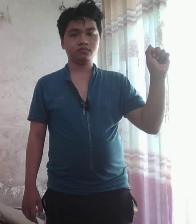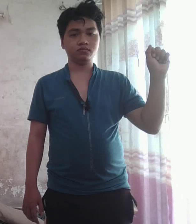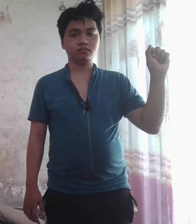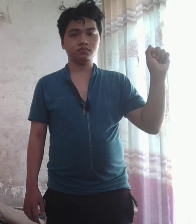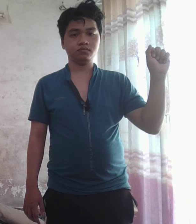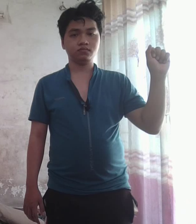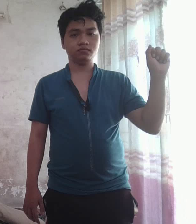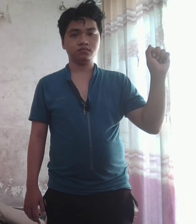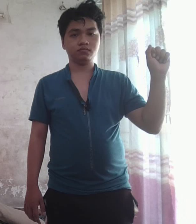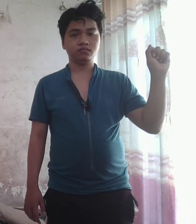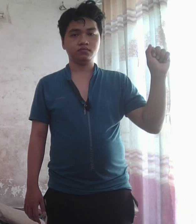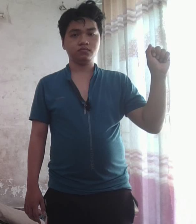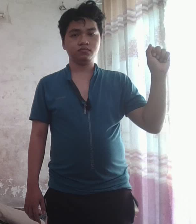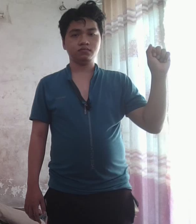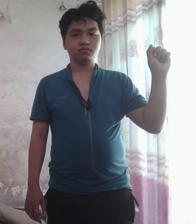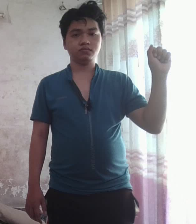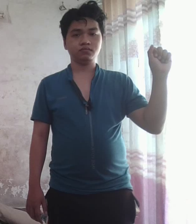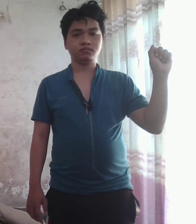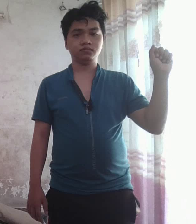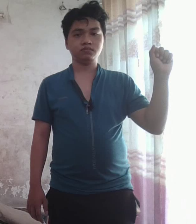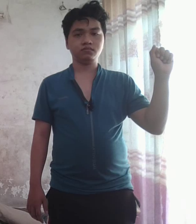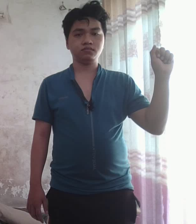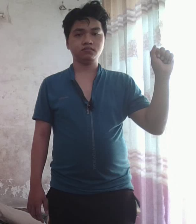a